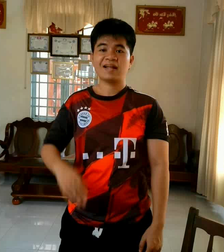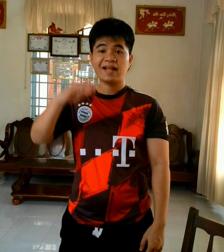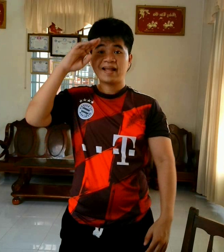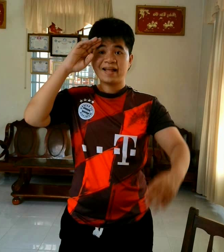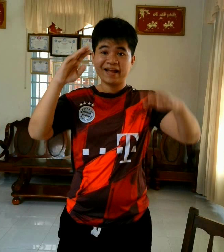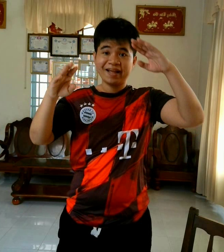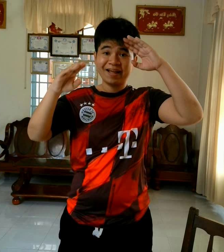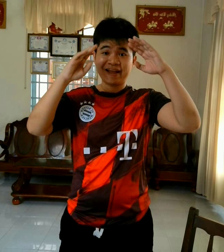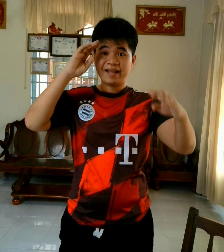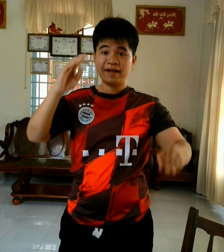xin chao